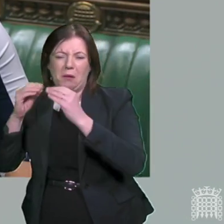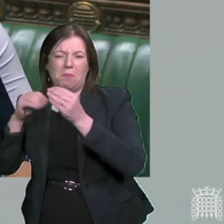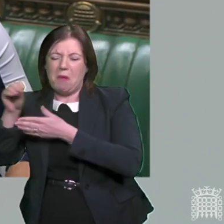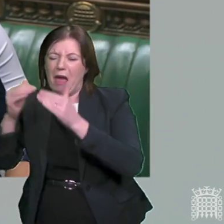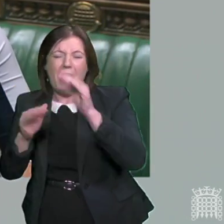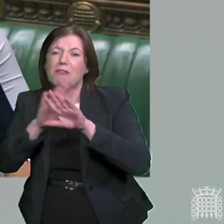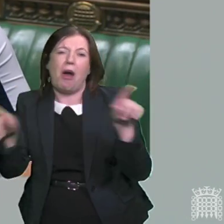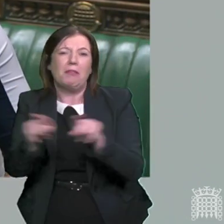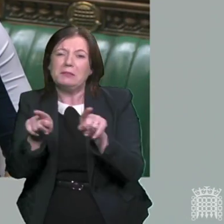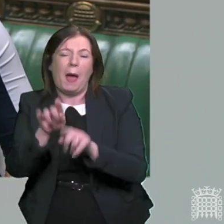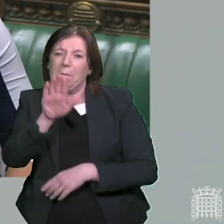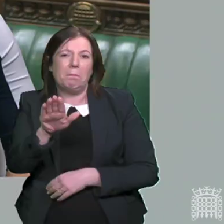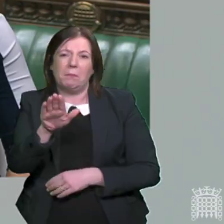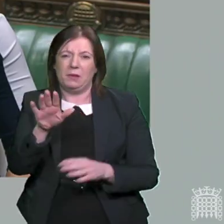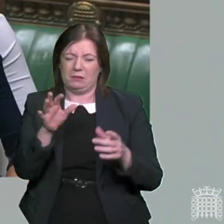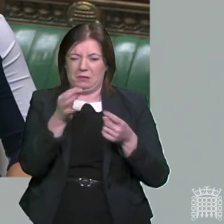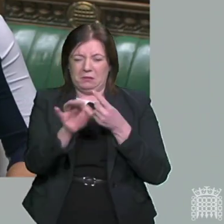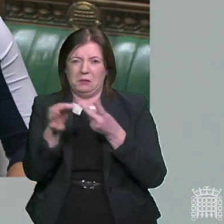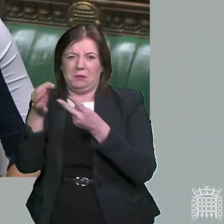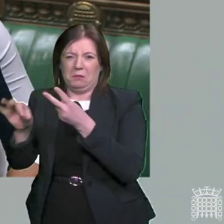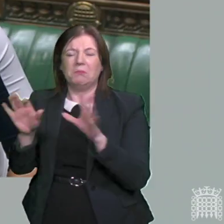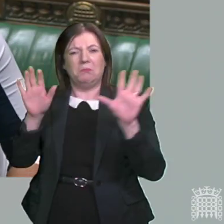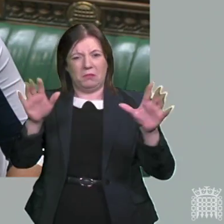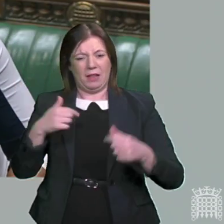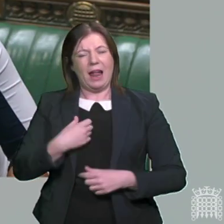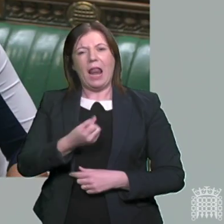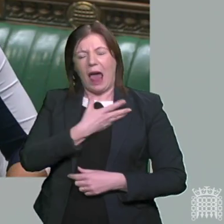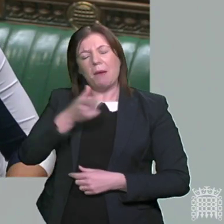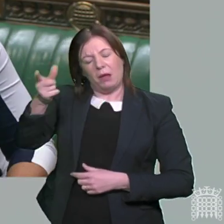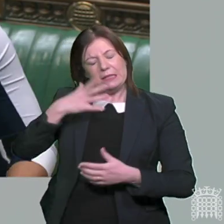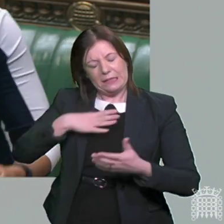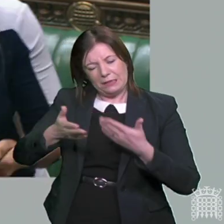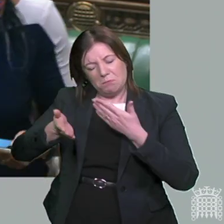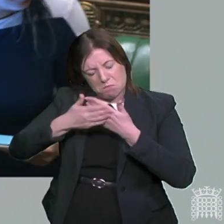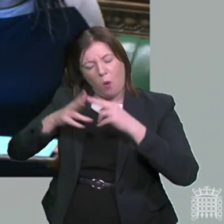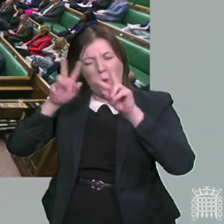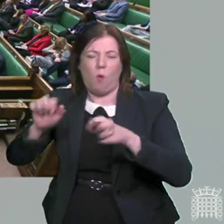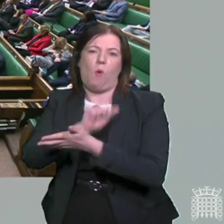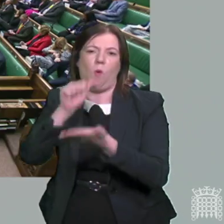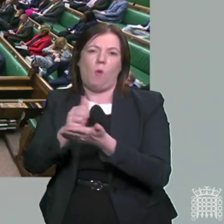This is an area that has a lot of nuance, and Labour needs to do a little more homework.